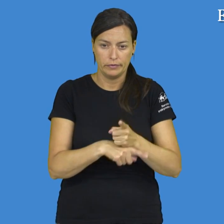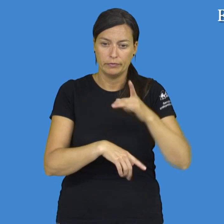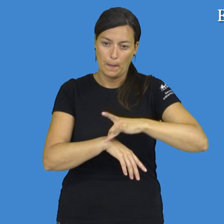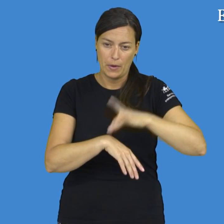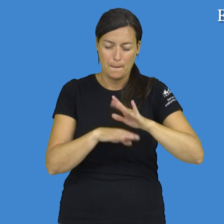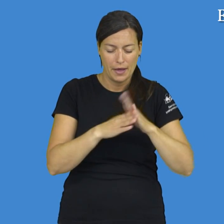enfermo